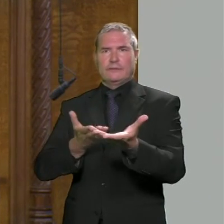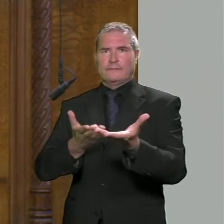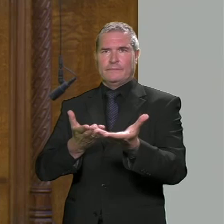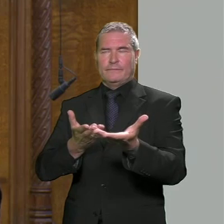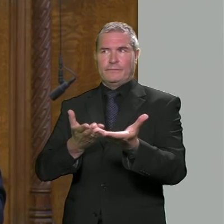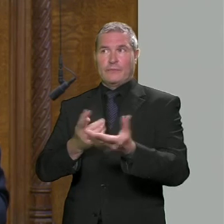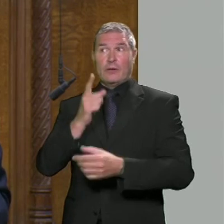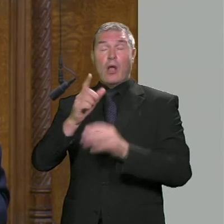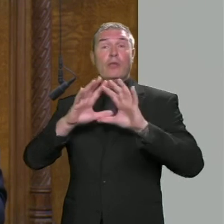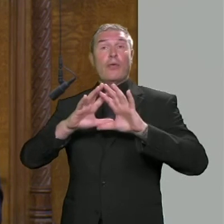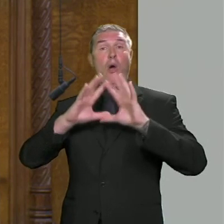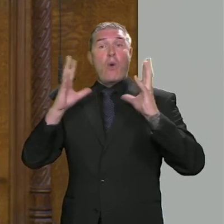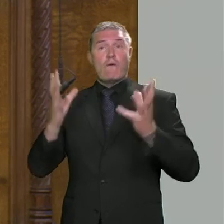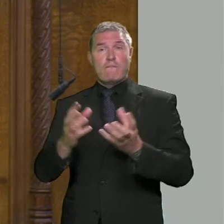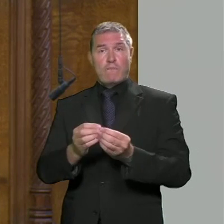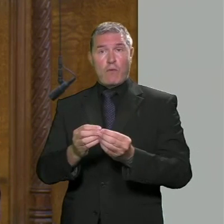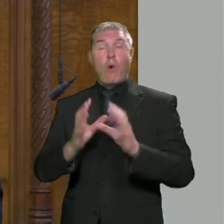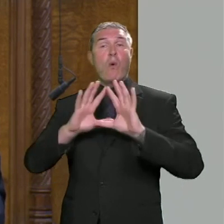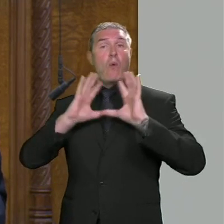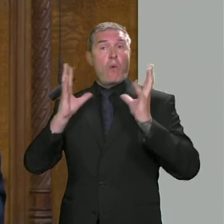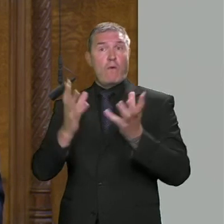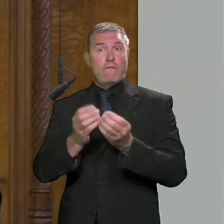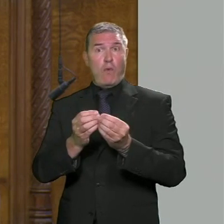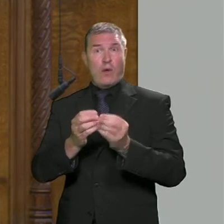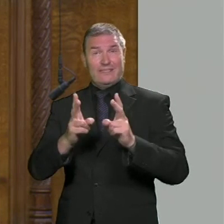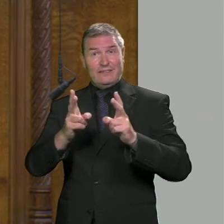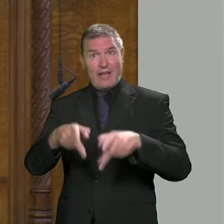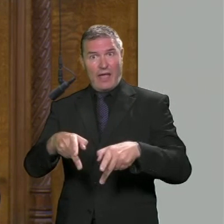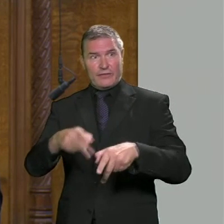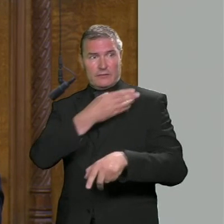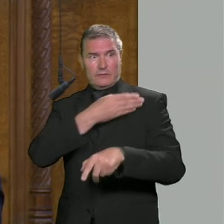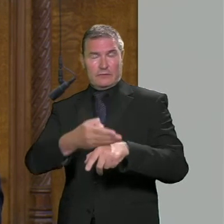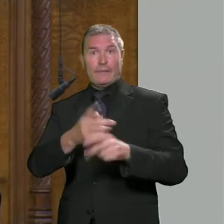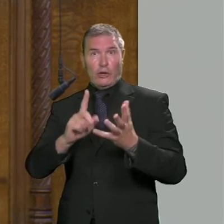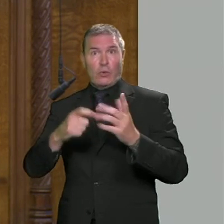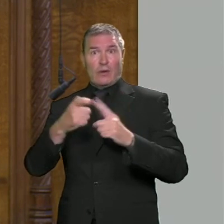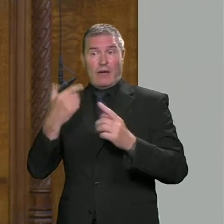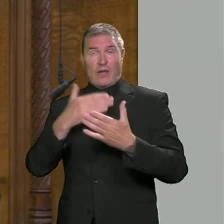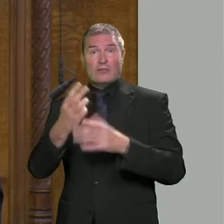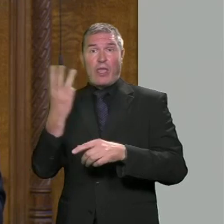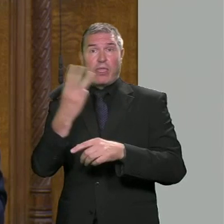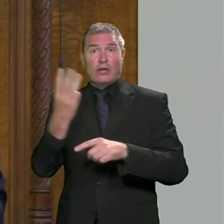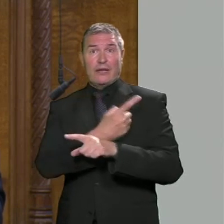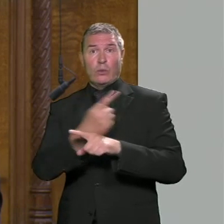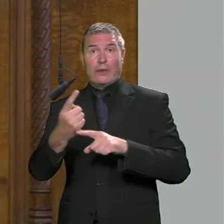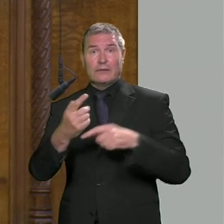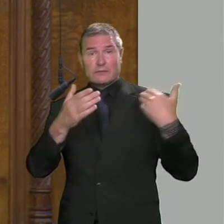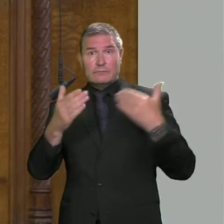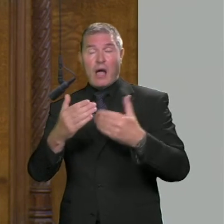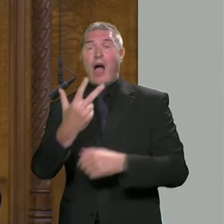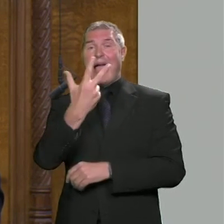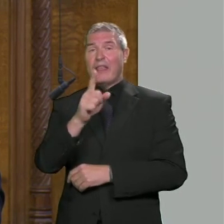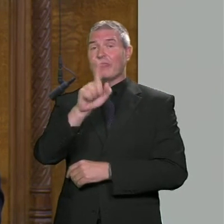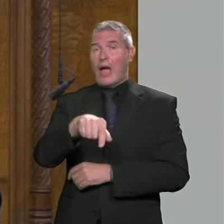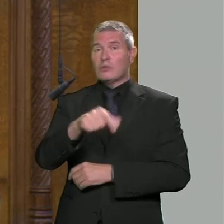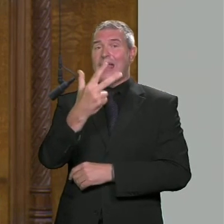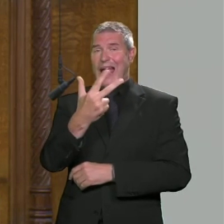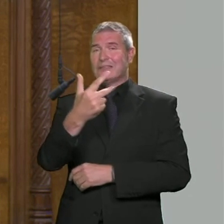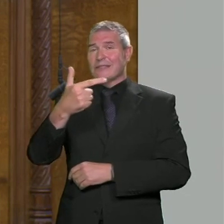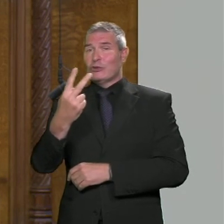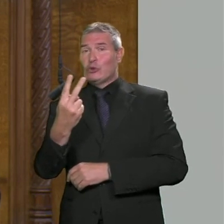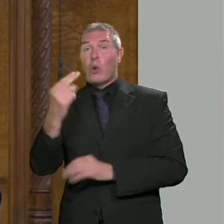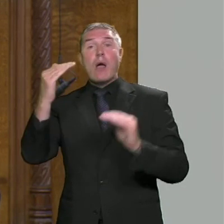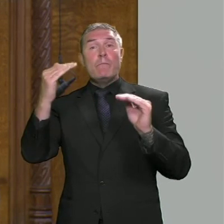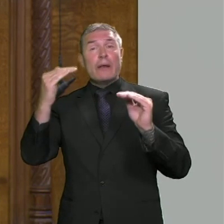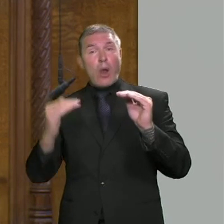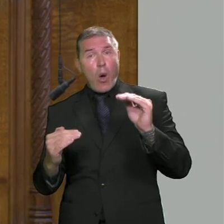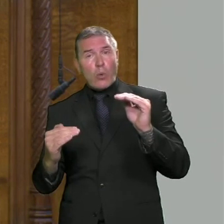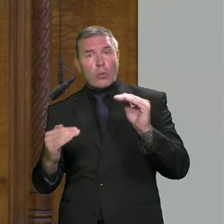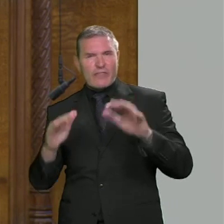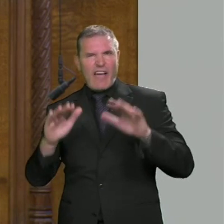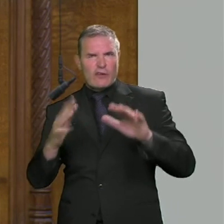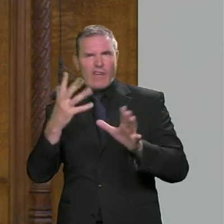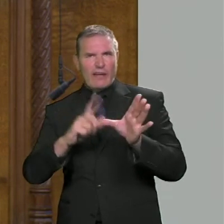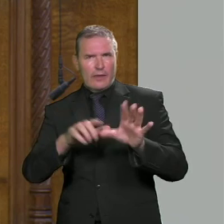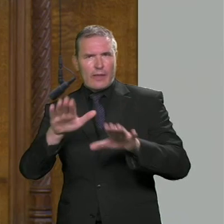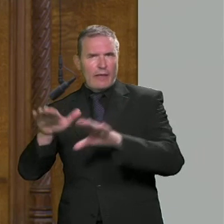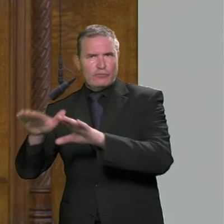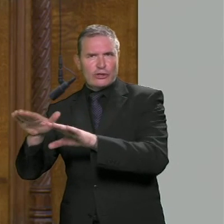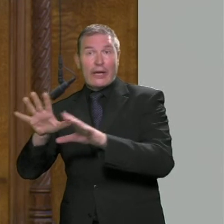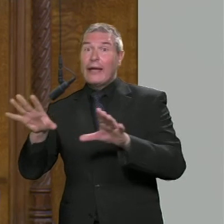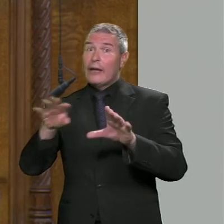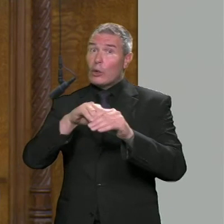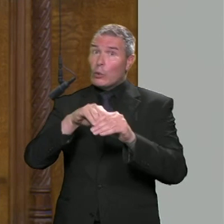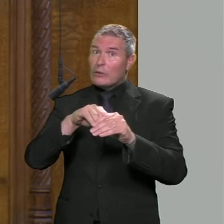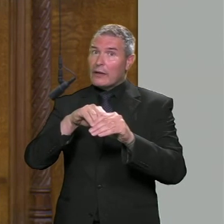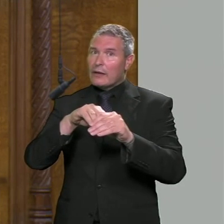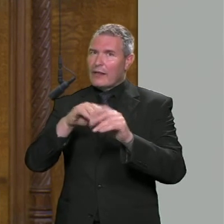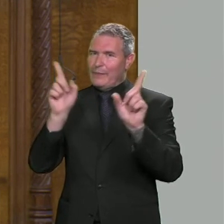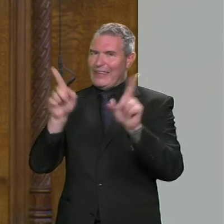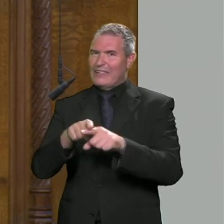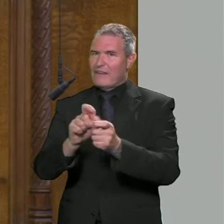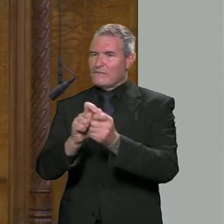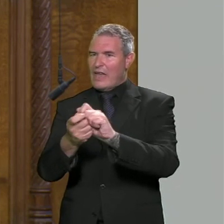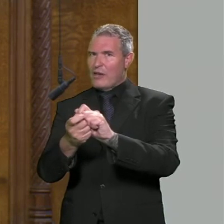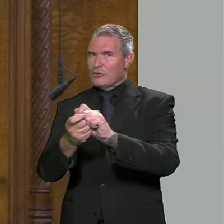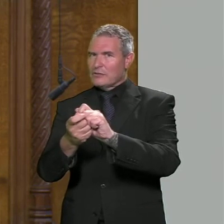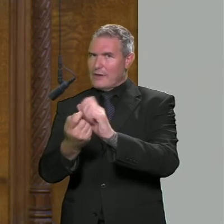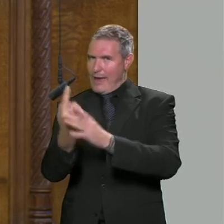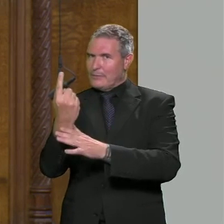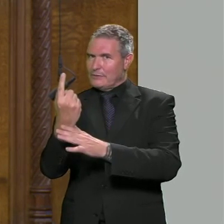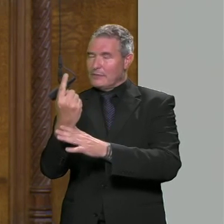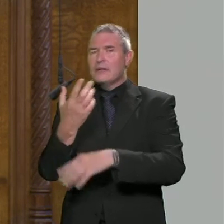Given that overall deaths in the UK over the last 13 weeks are 8,873 below the five-year average, which includes the time the Indian variant has been around, can my